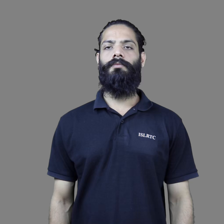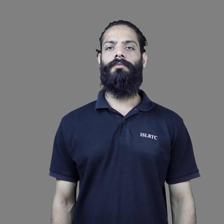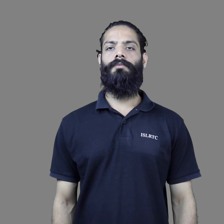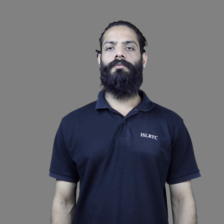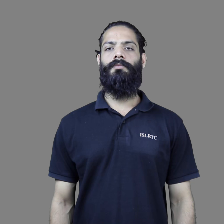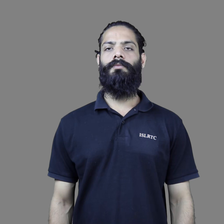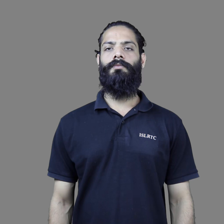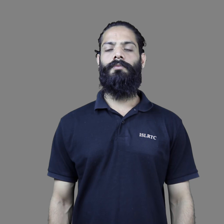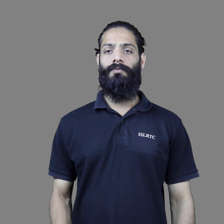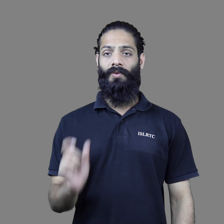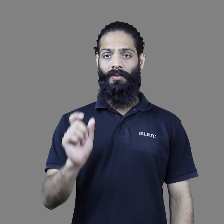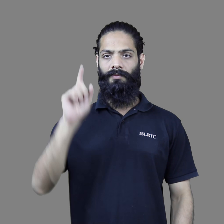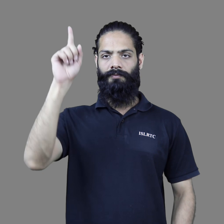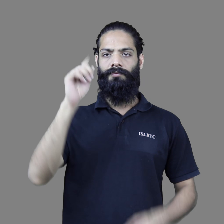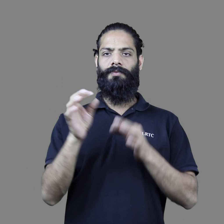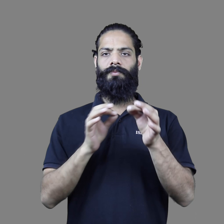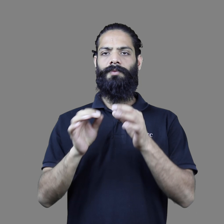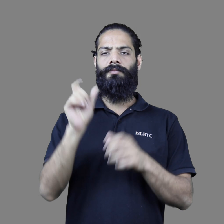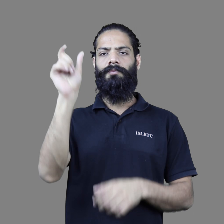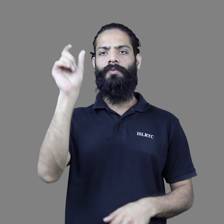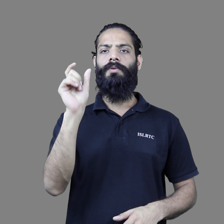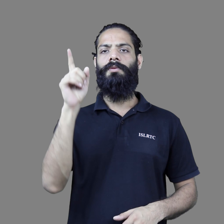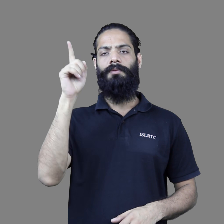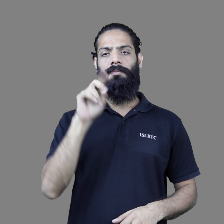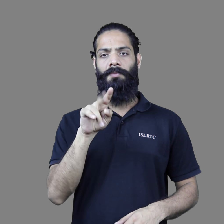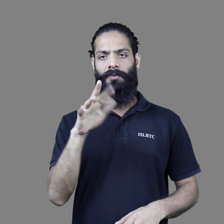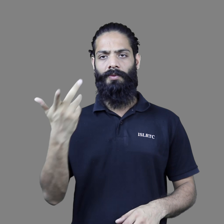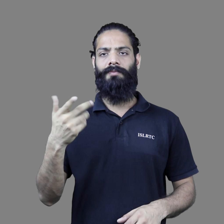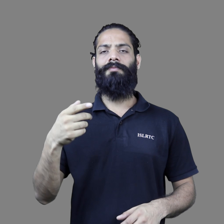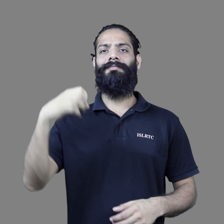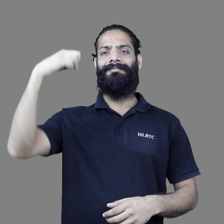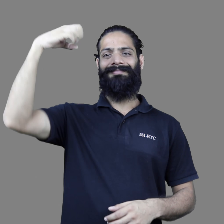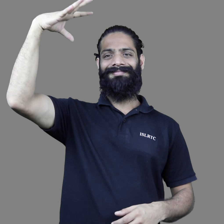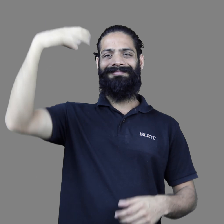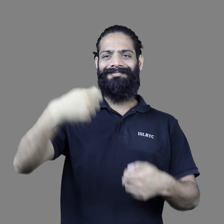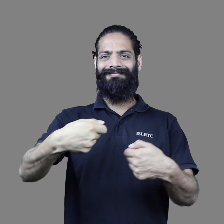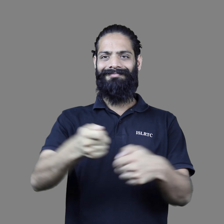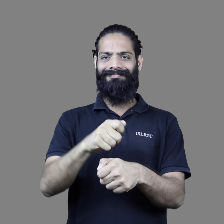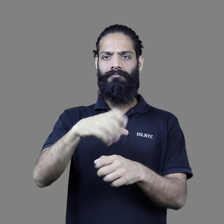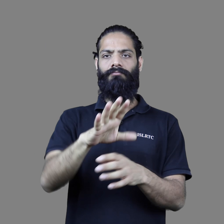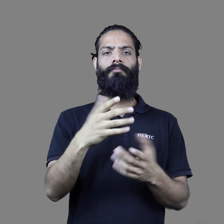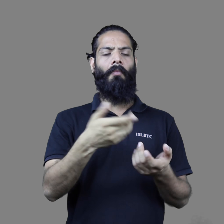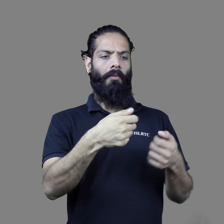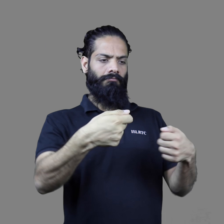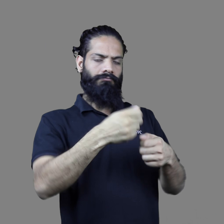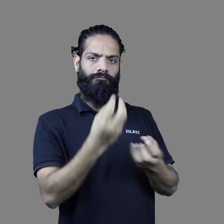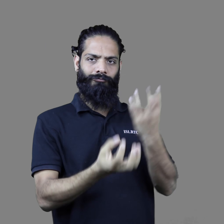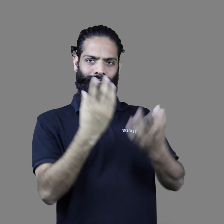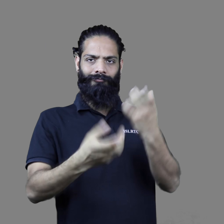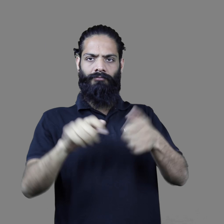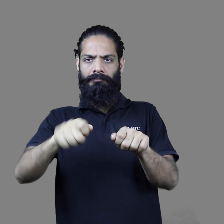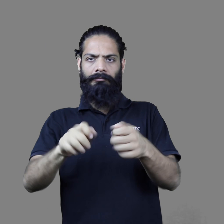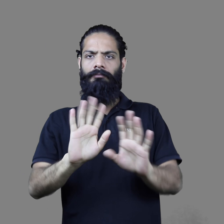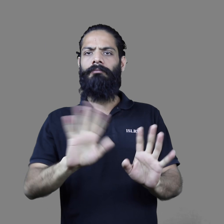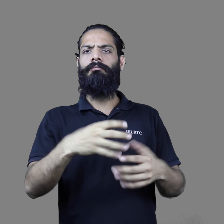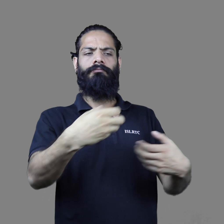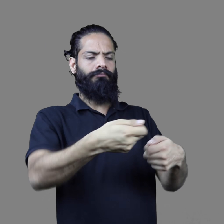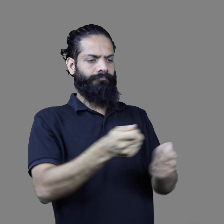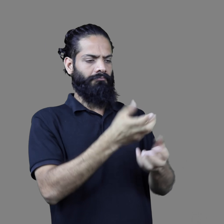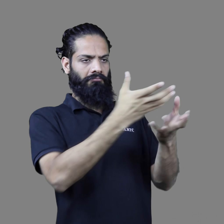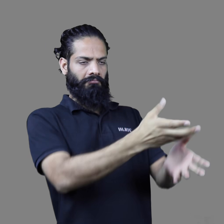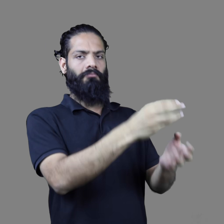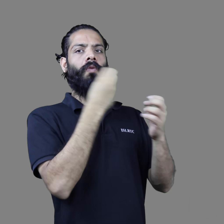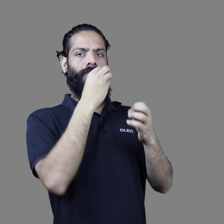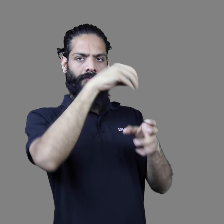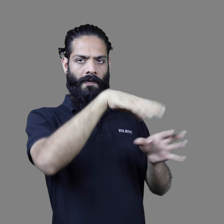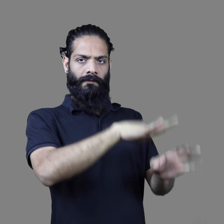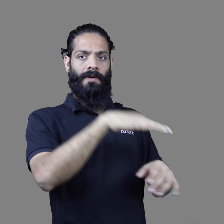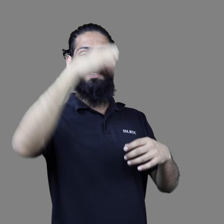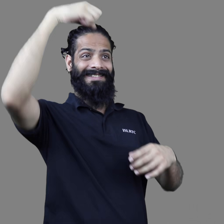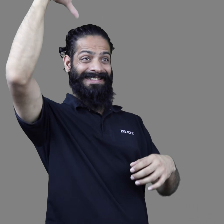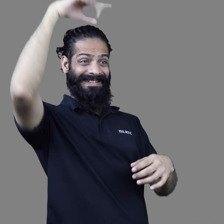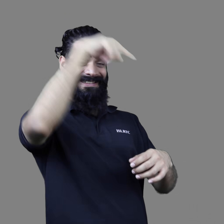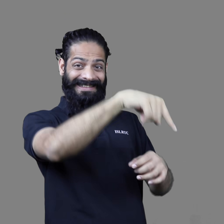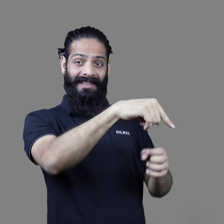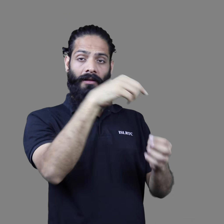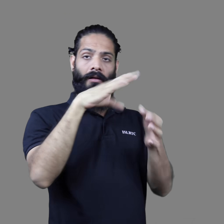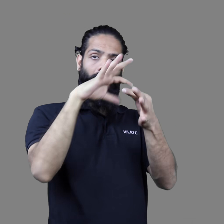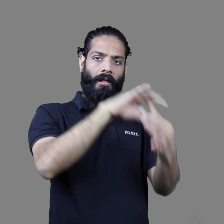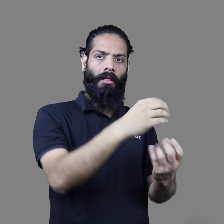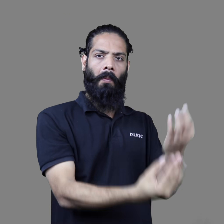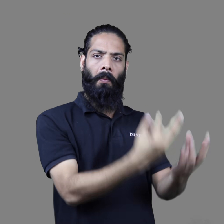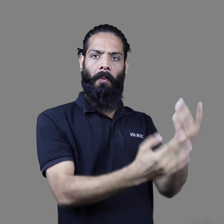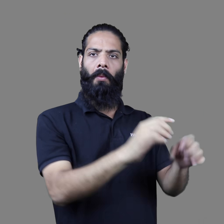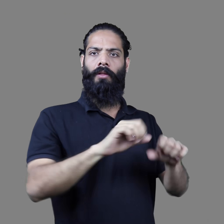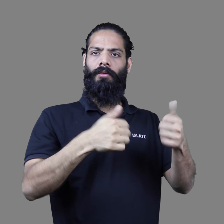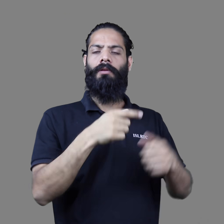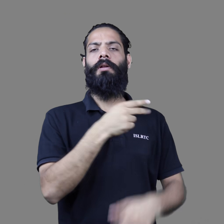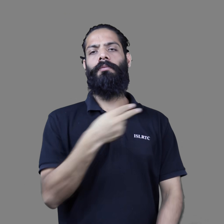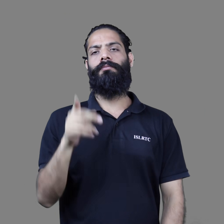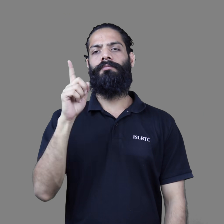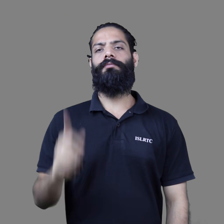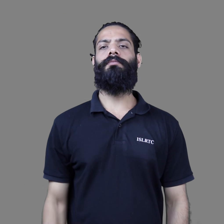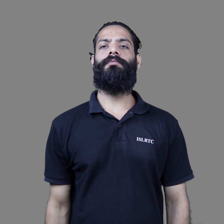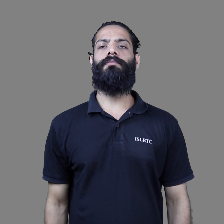Solar Cooker